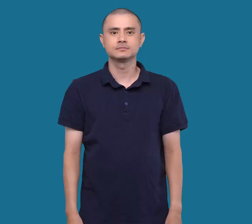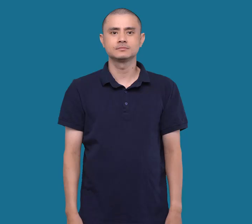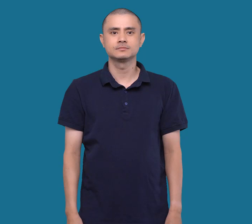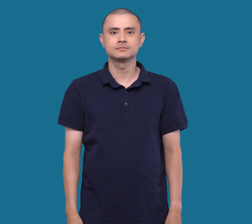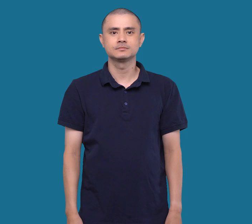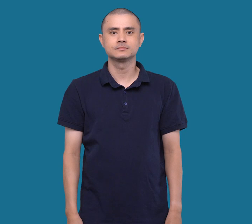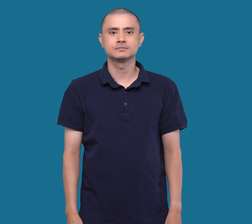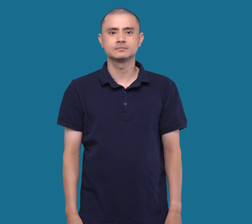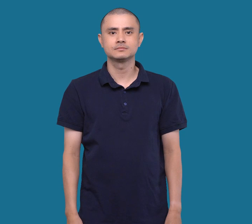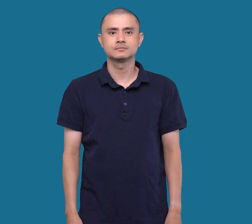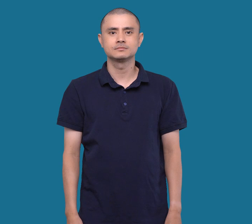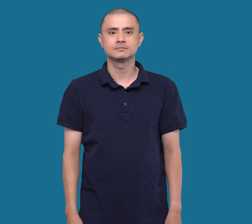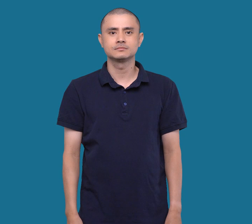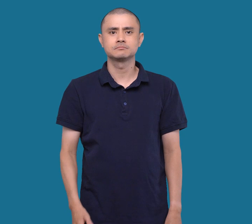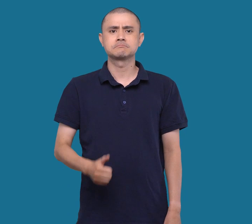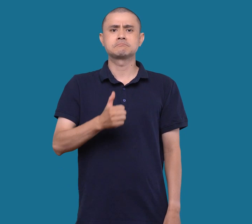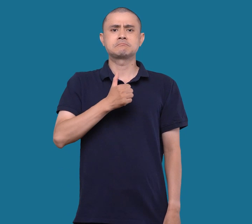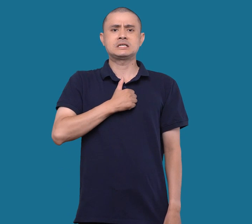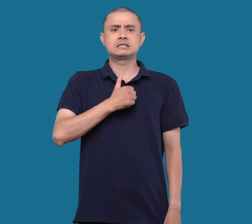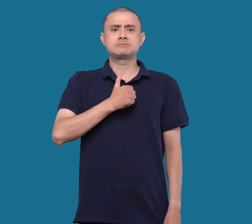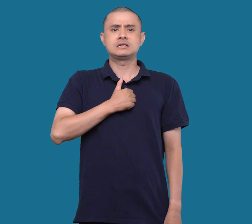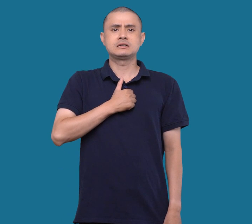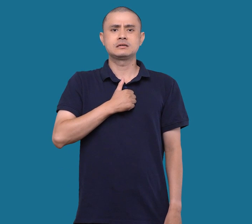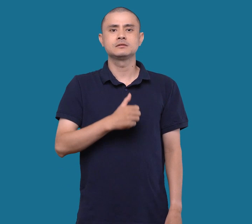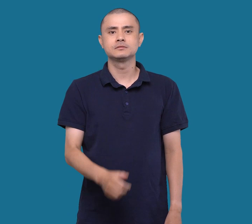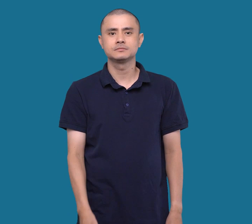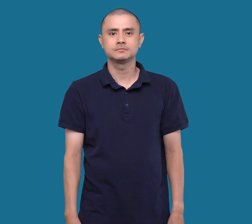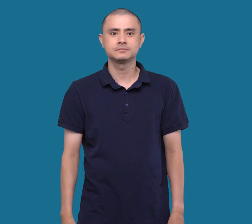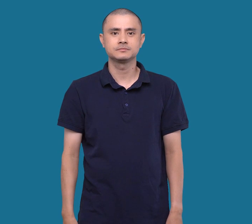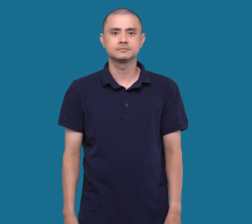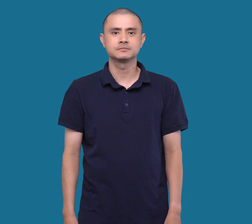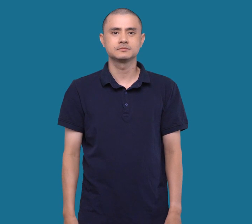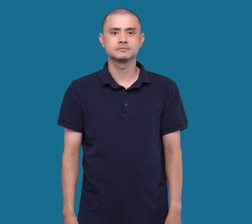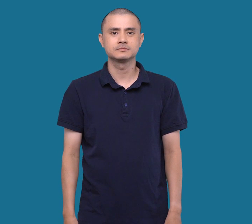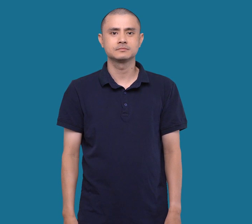bực mình